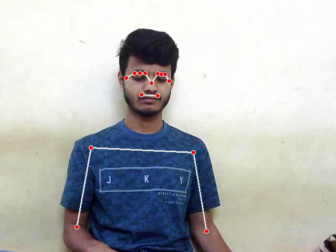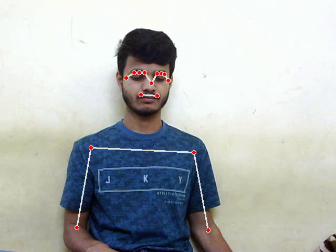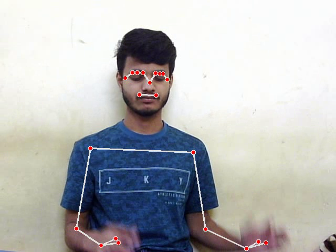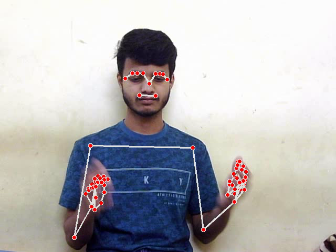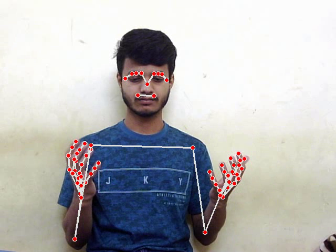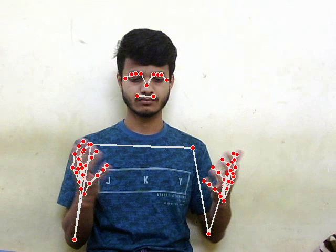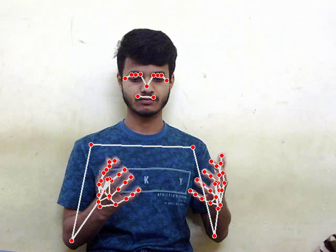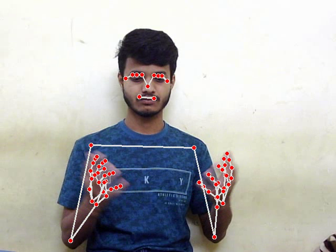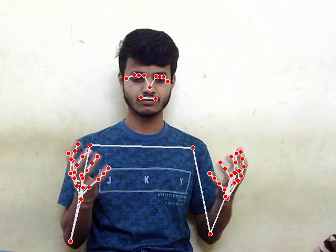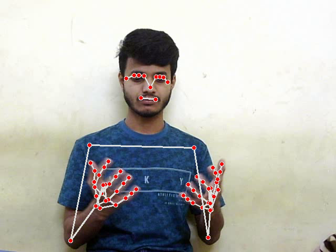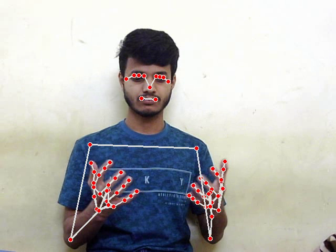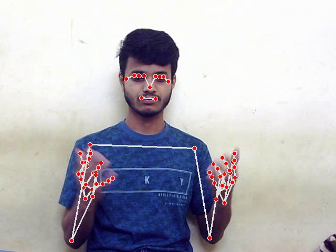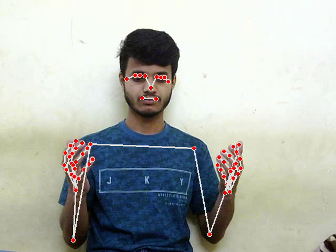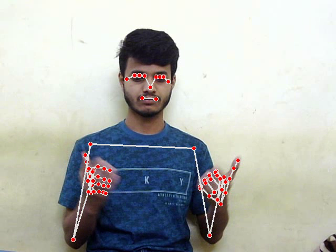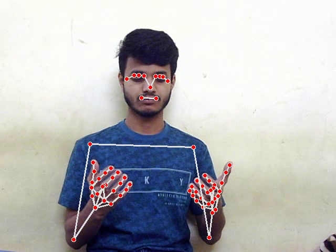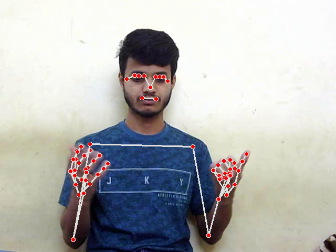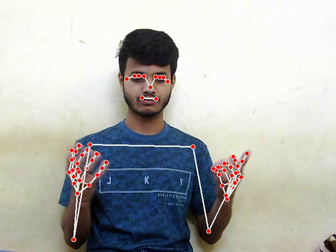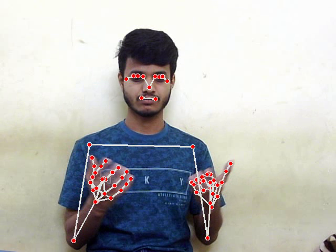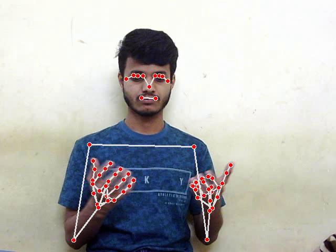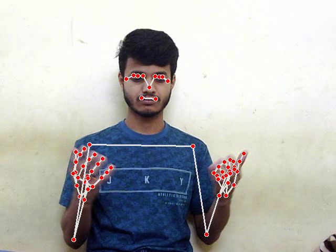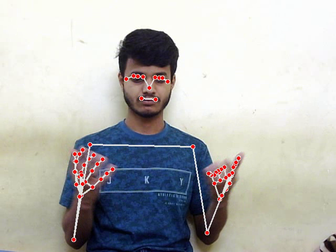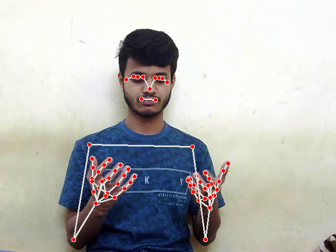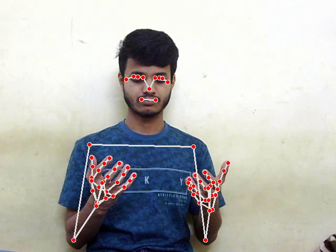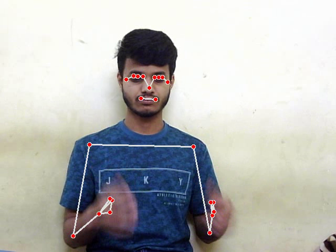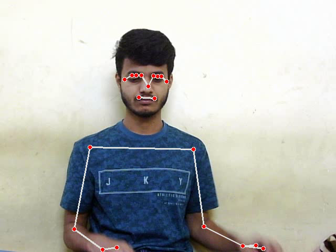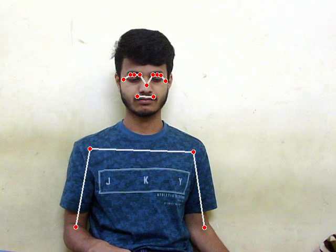what